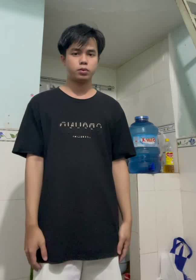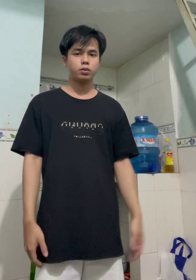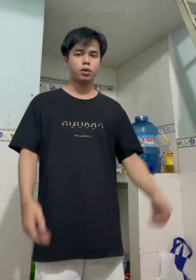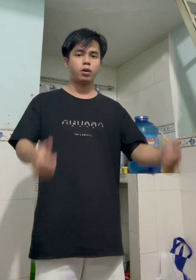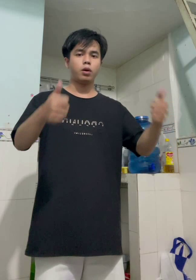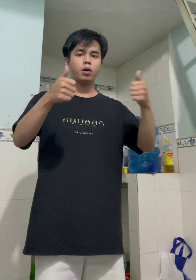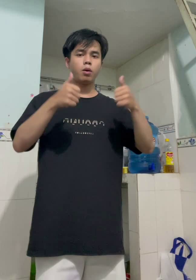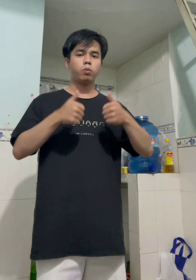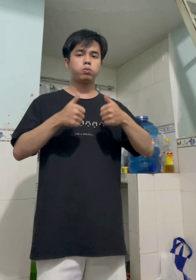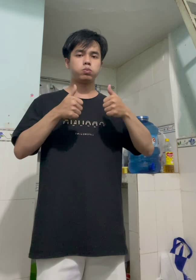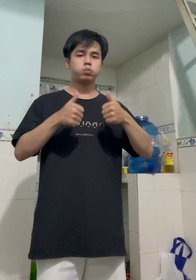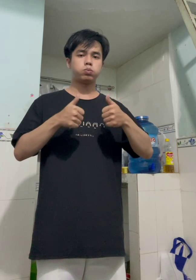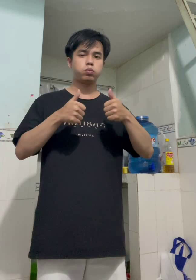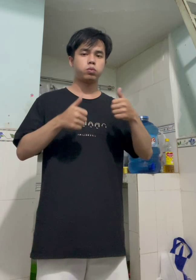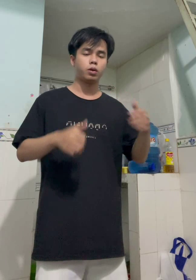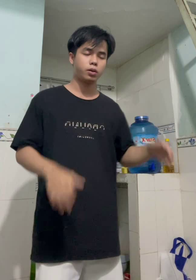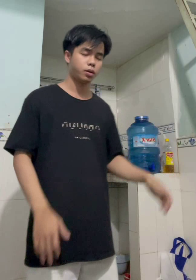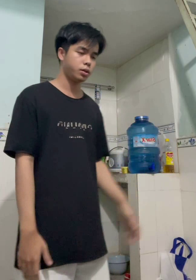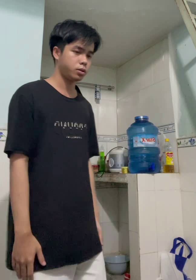rat tot